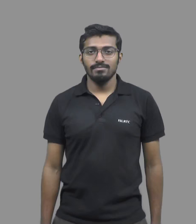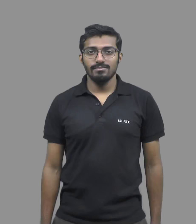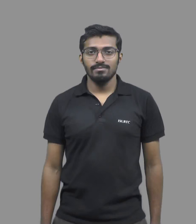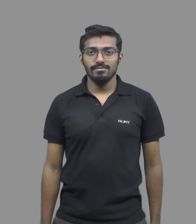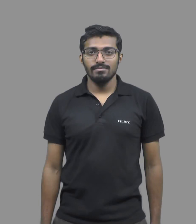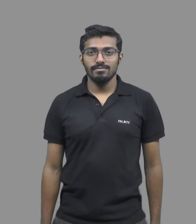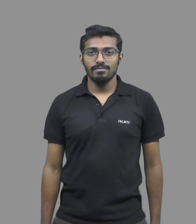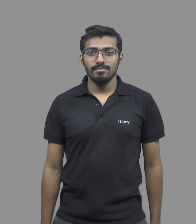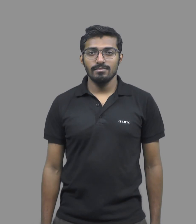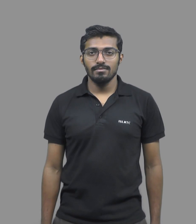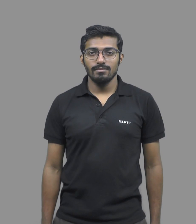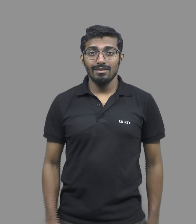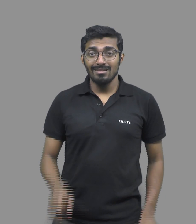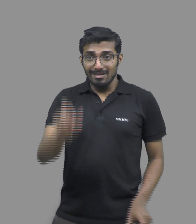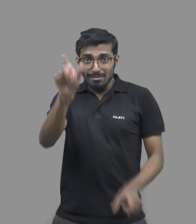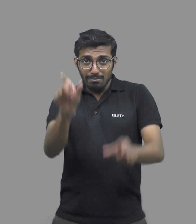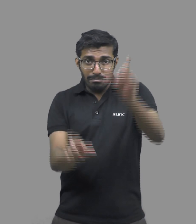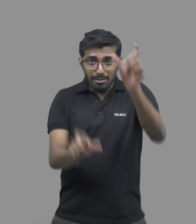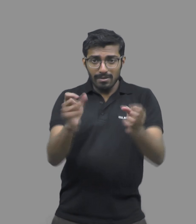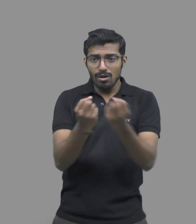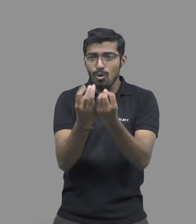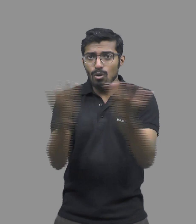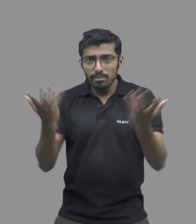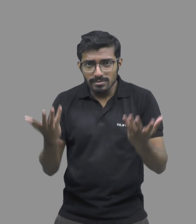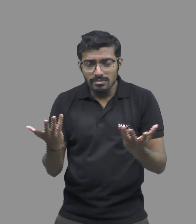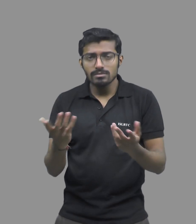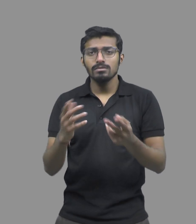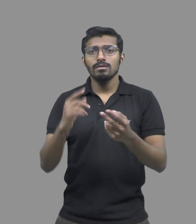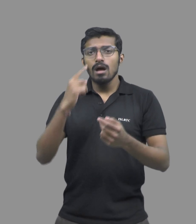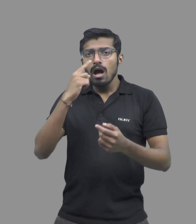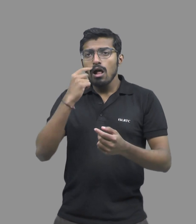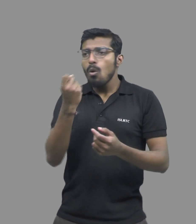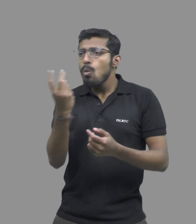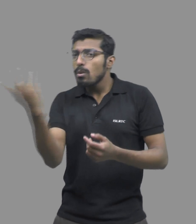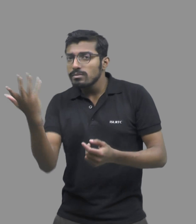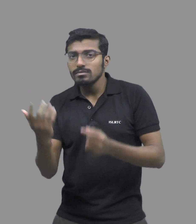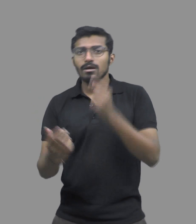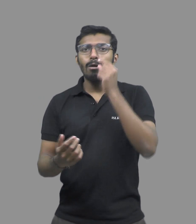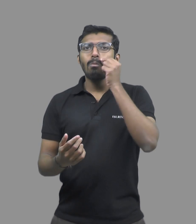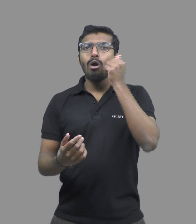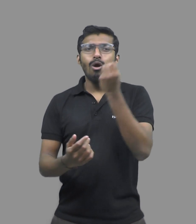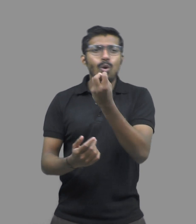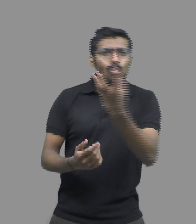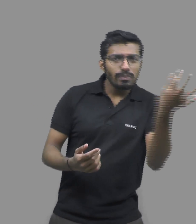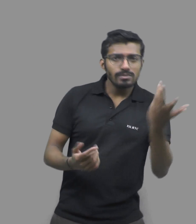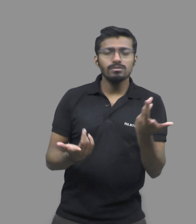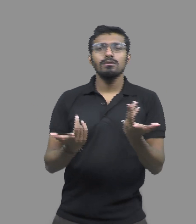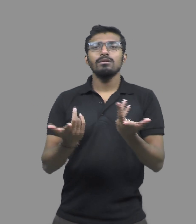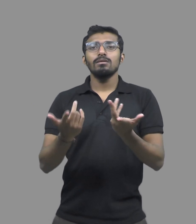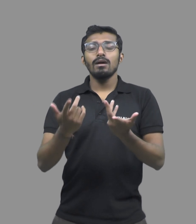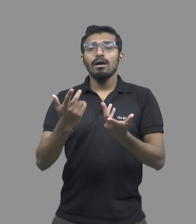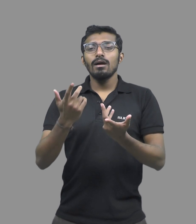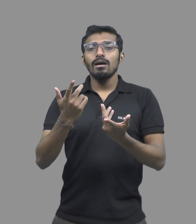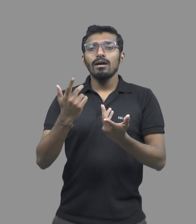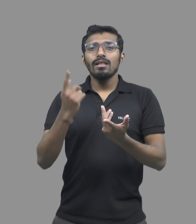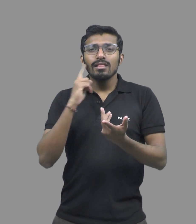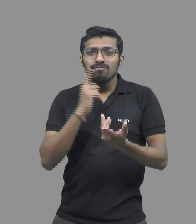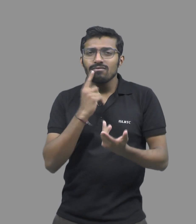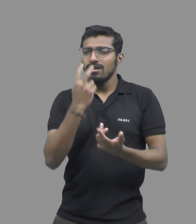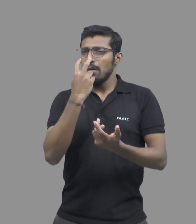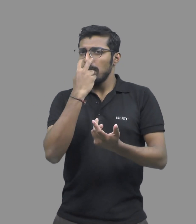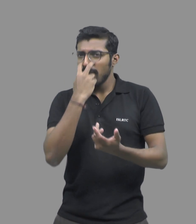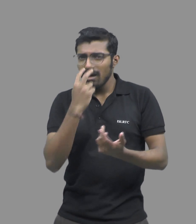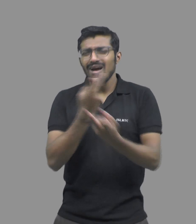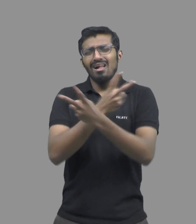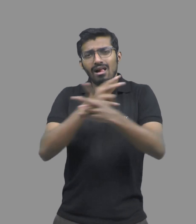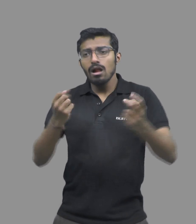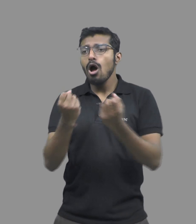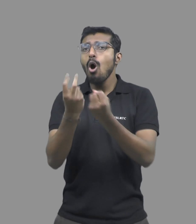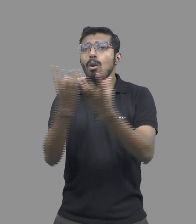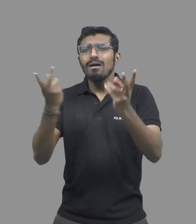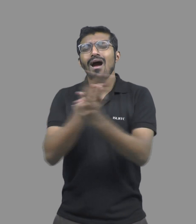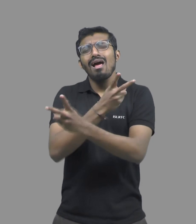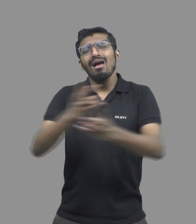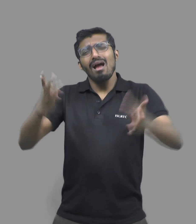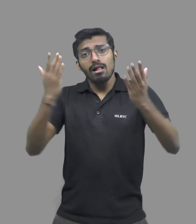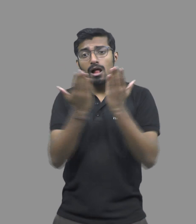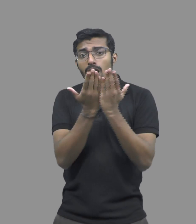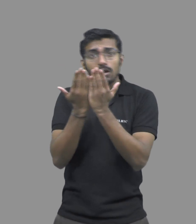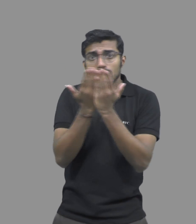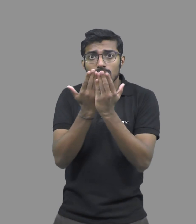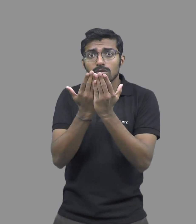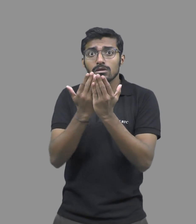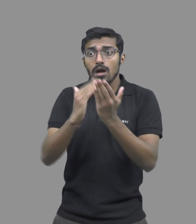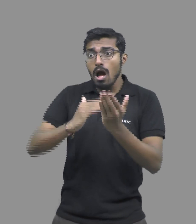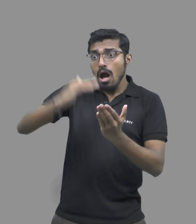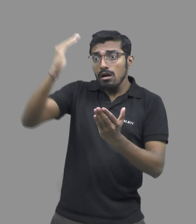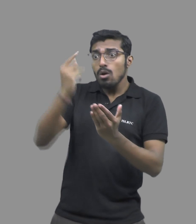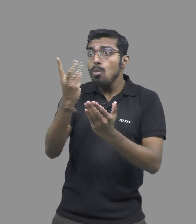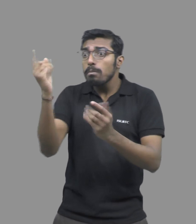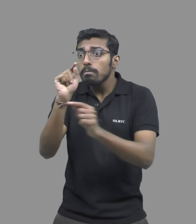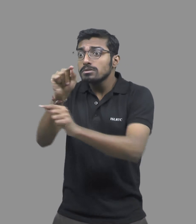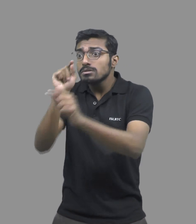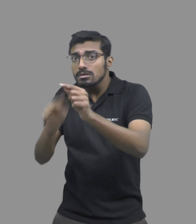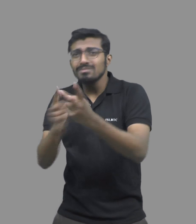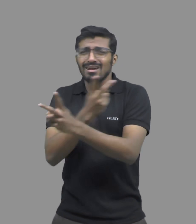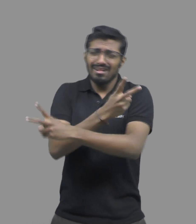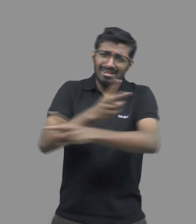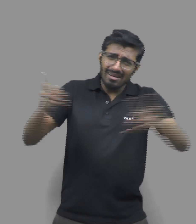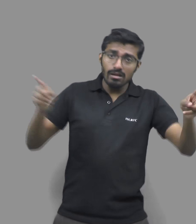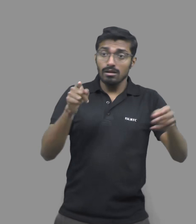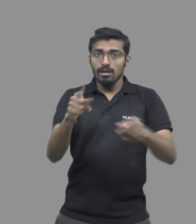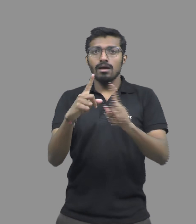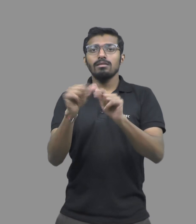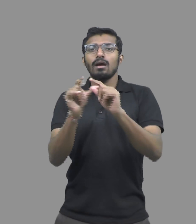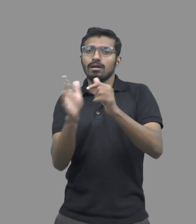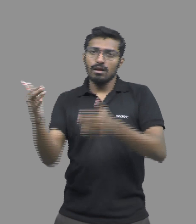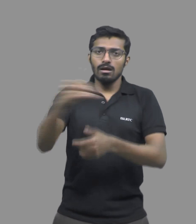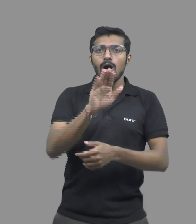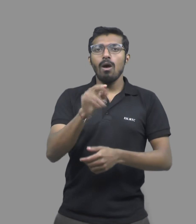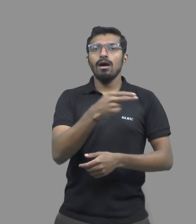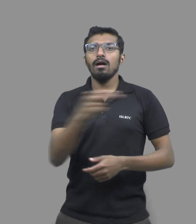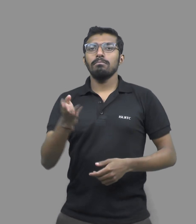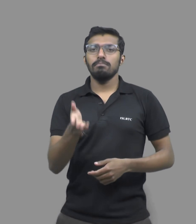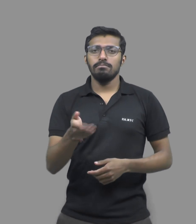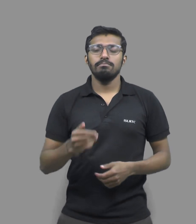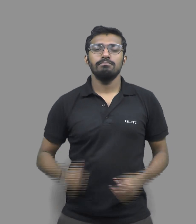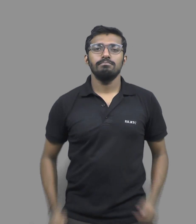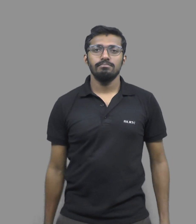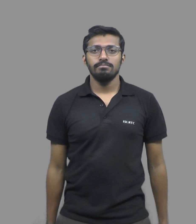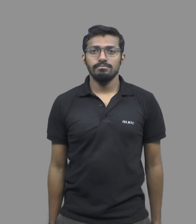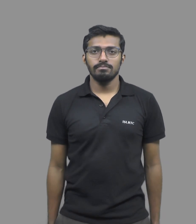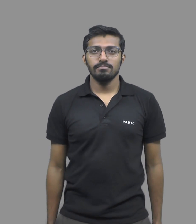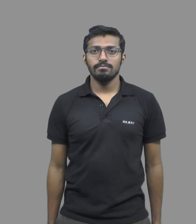Census